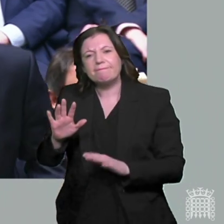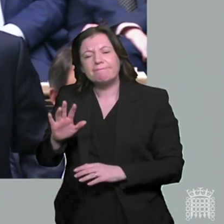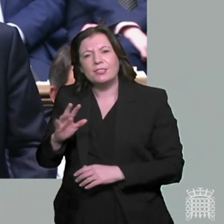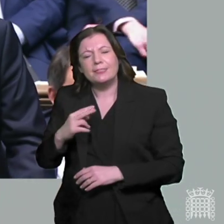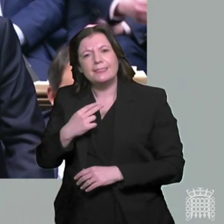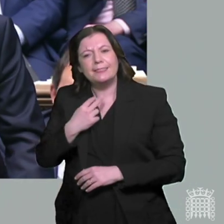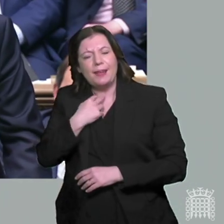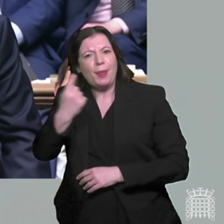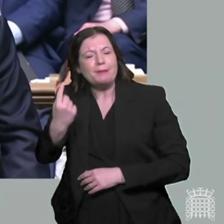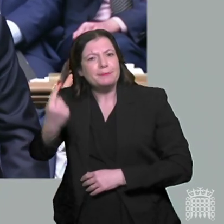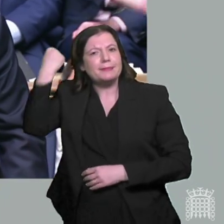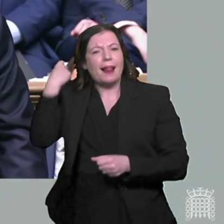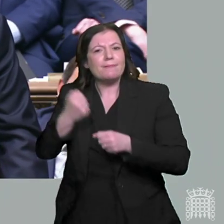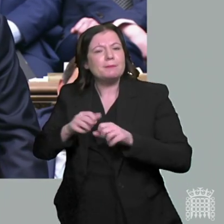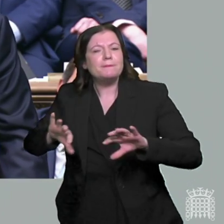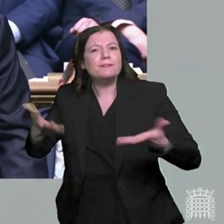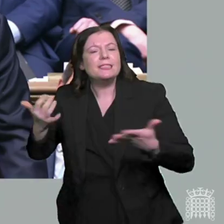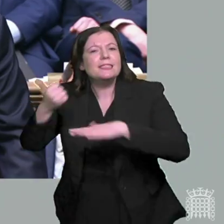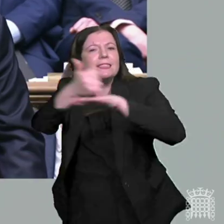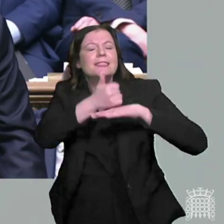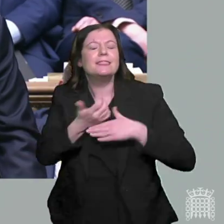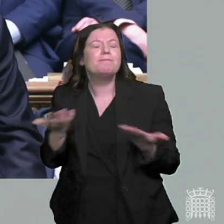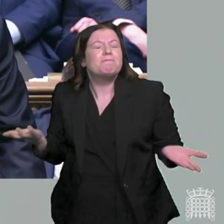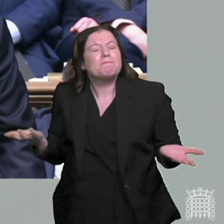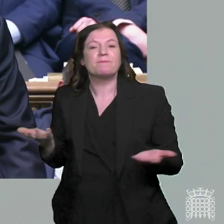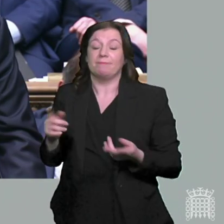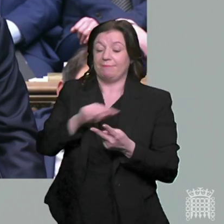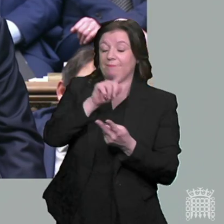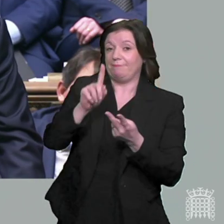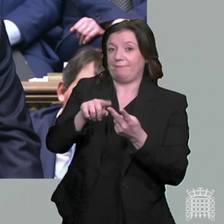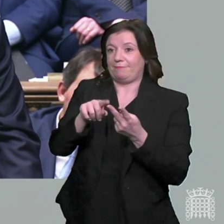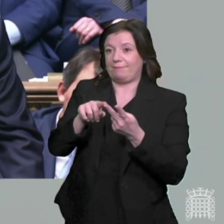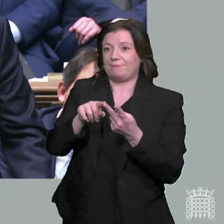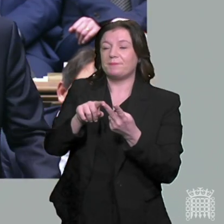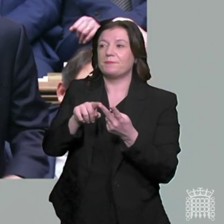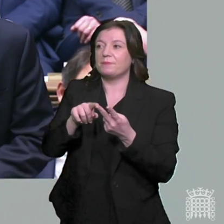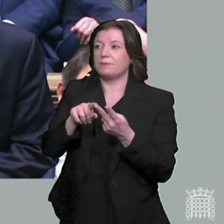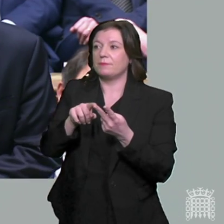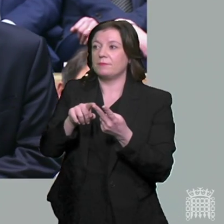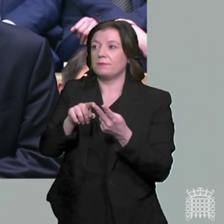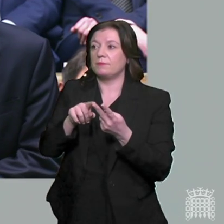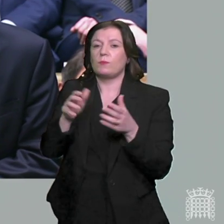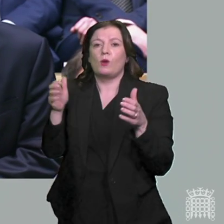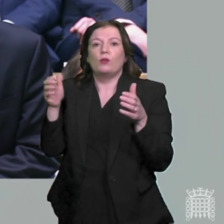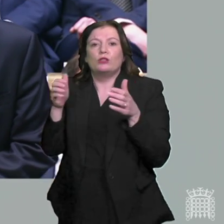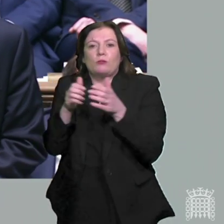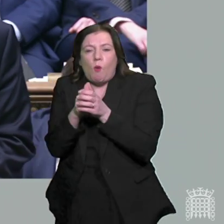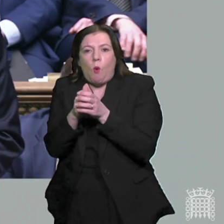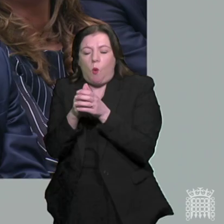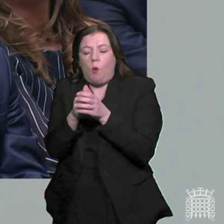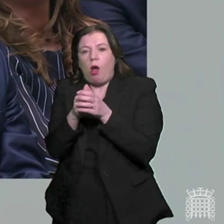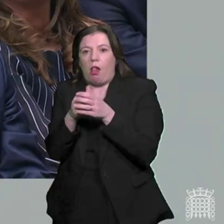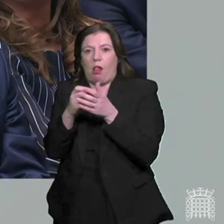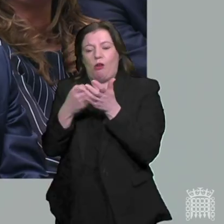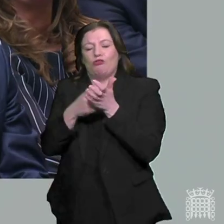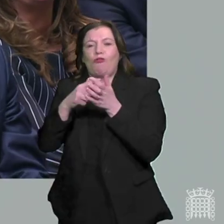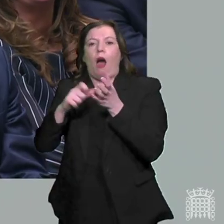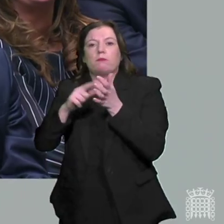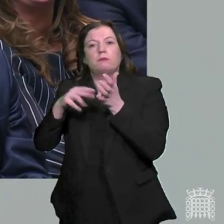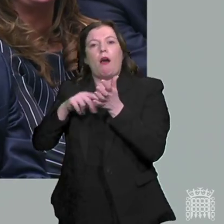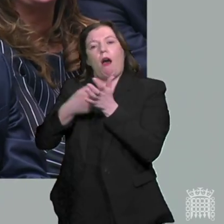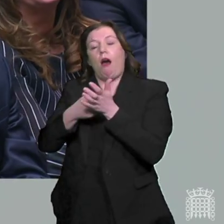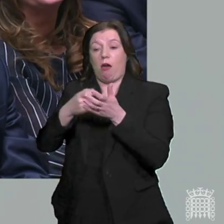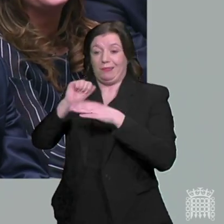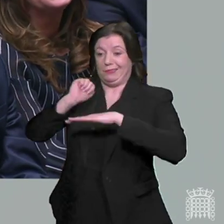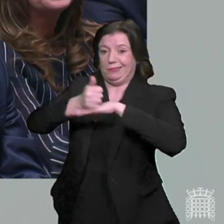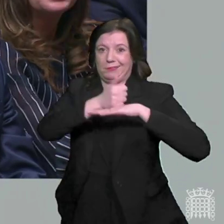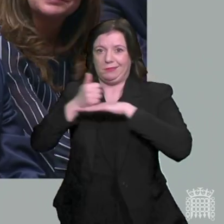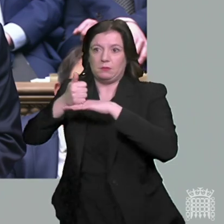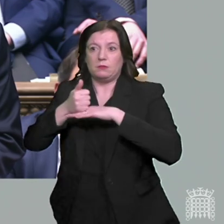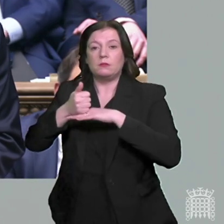Secondly, I am launching the first competition for small modular reactors.